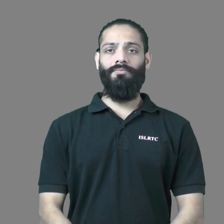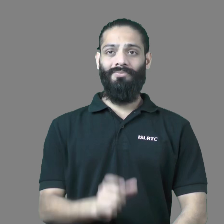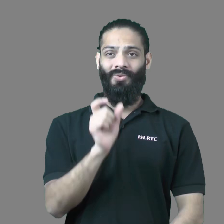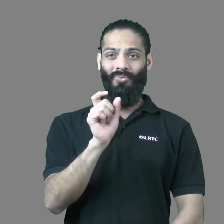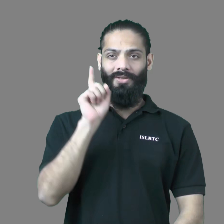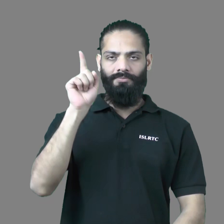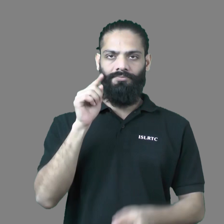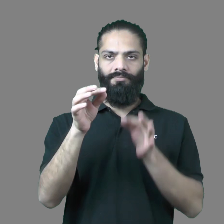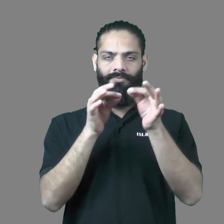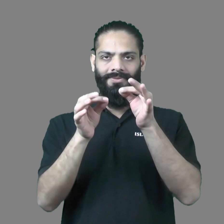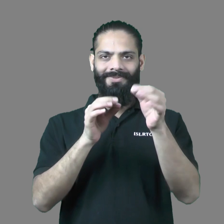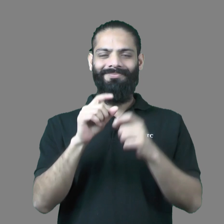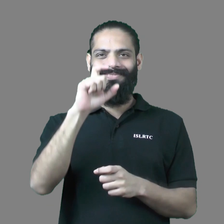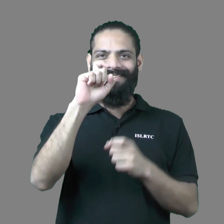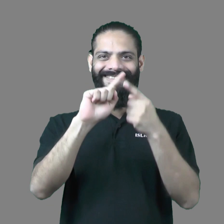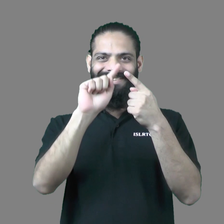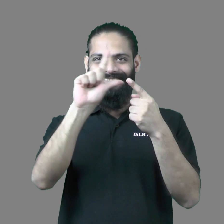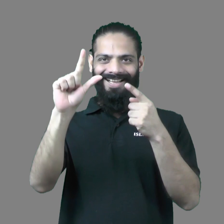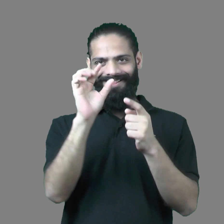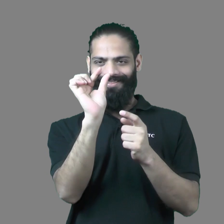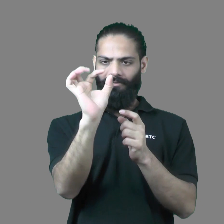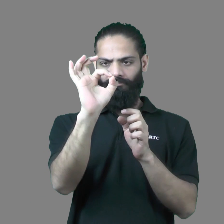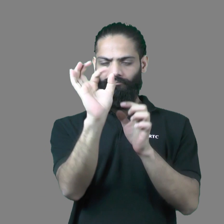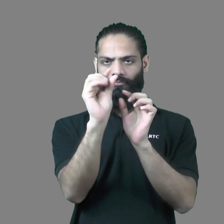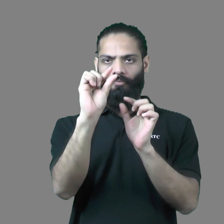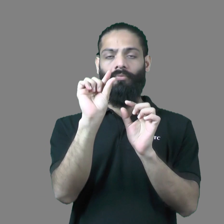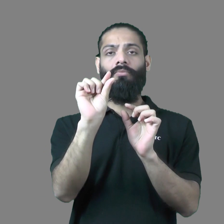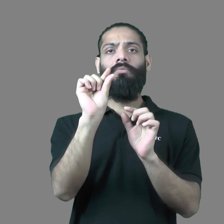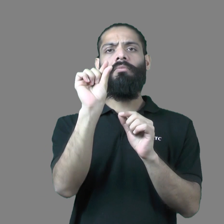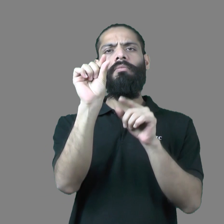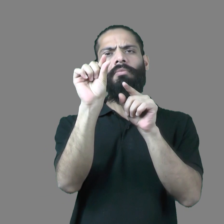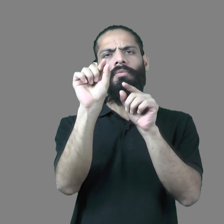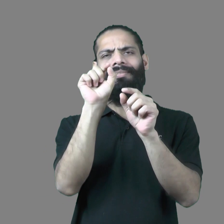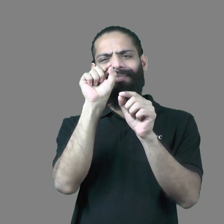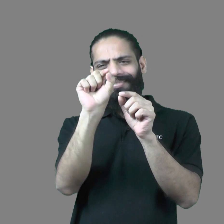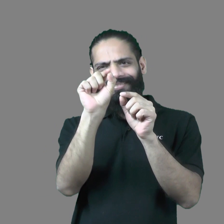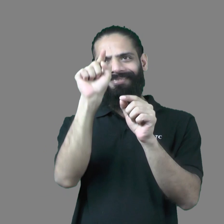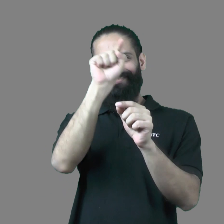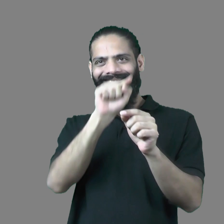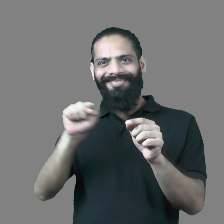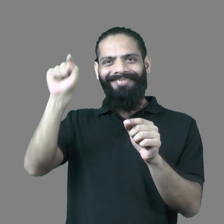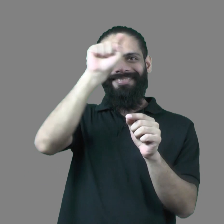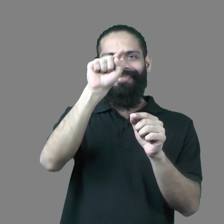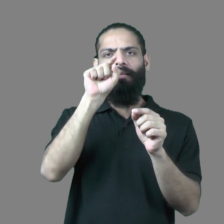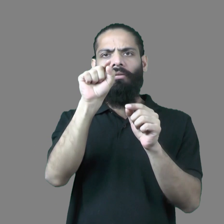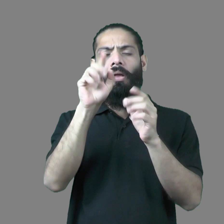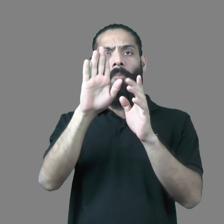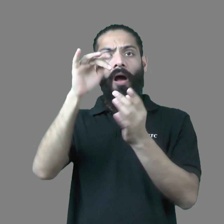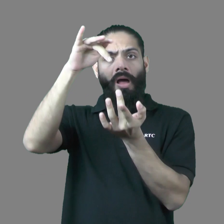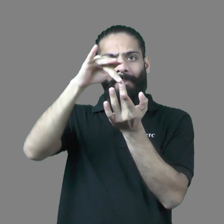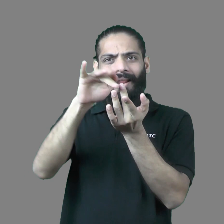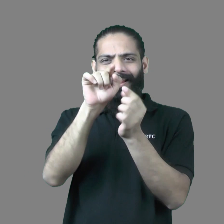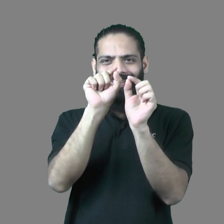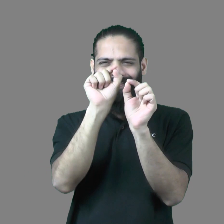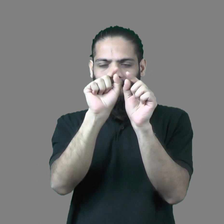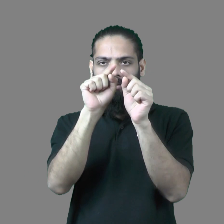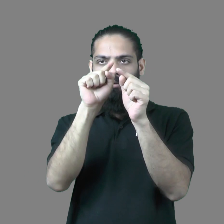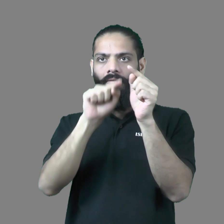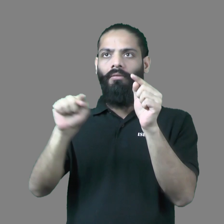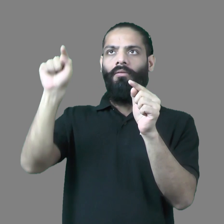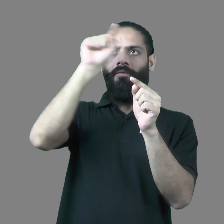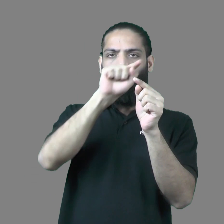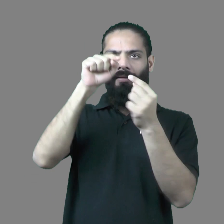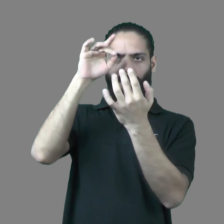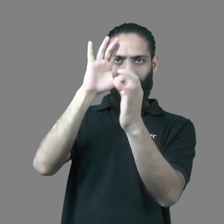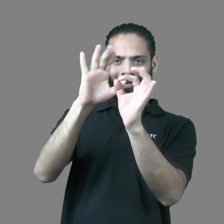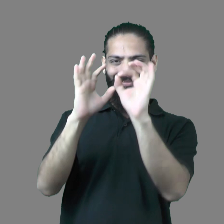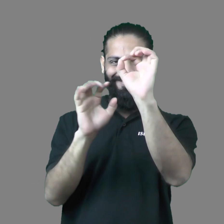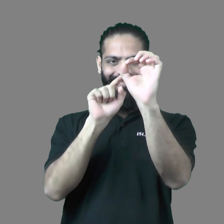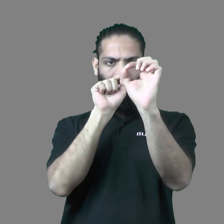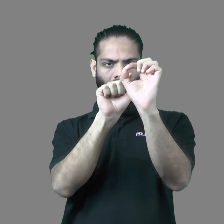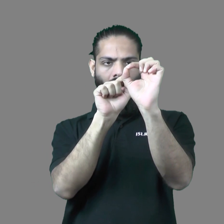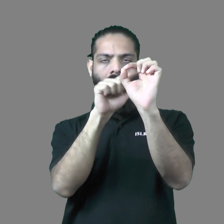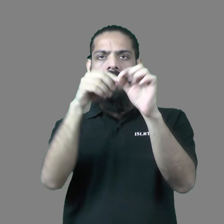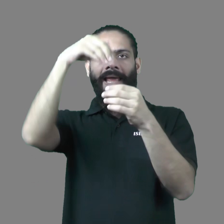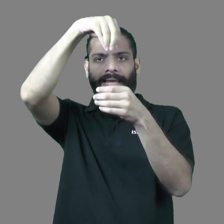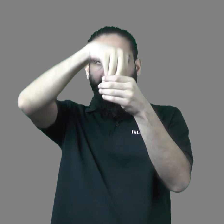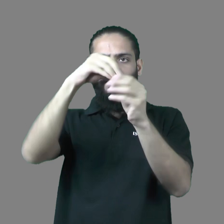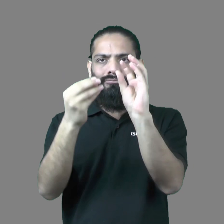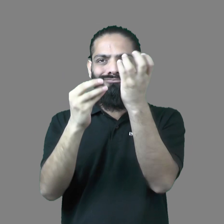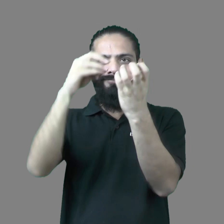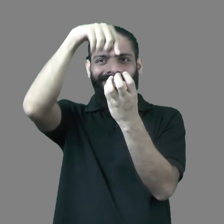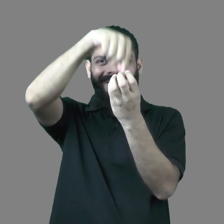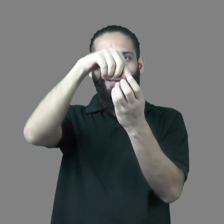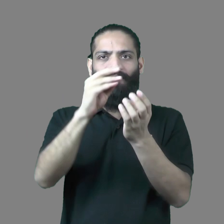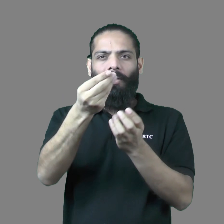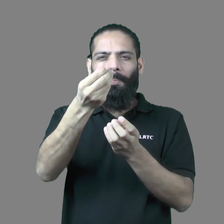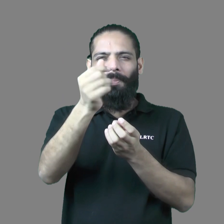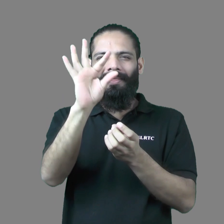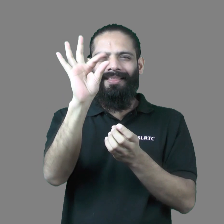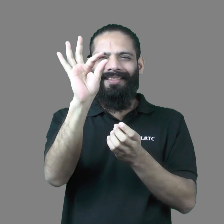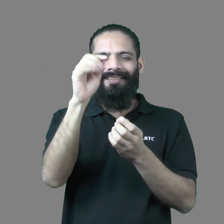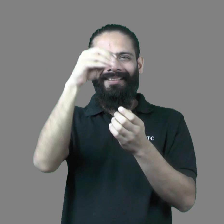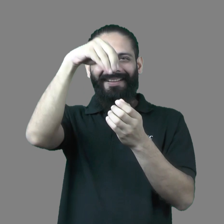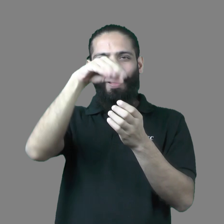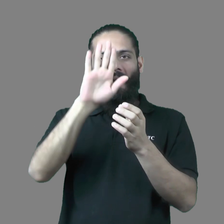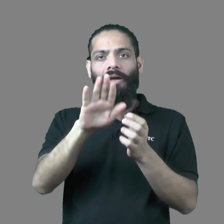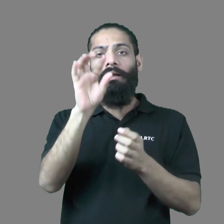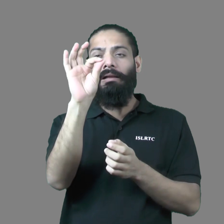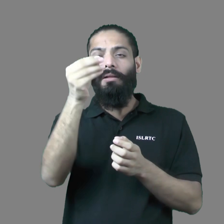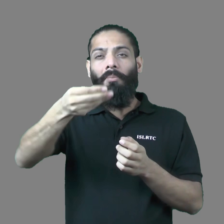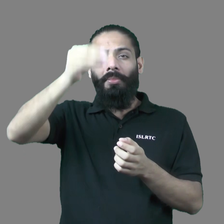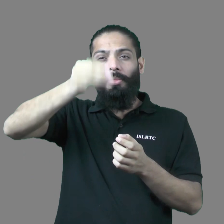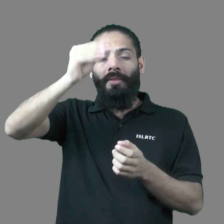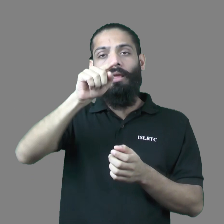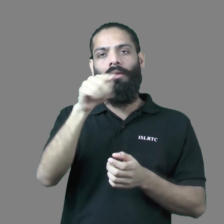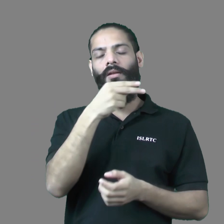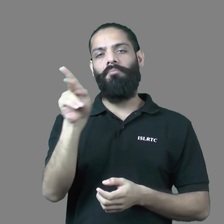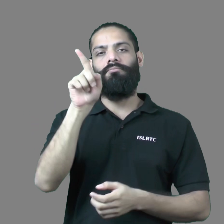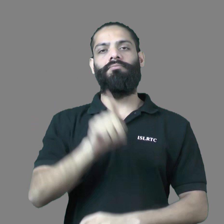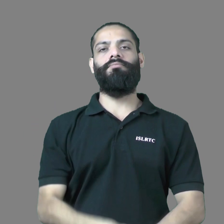Cytoplasm